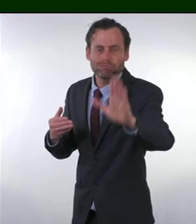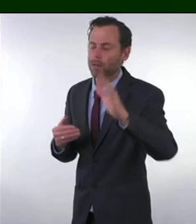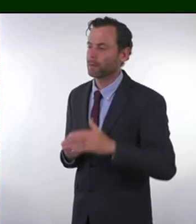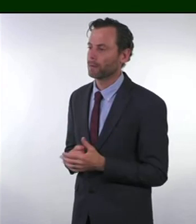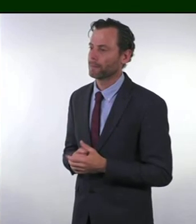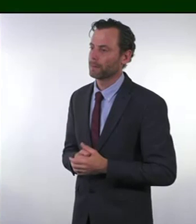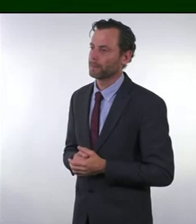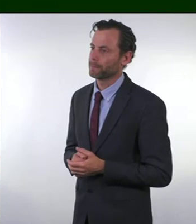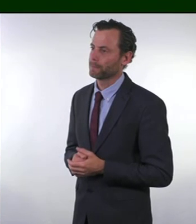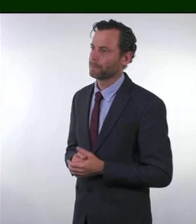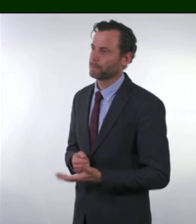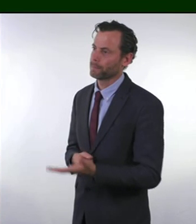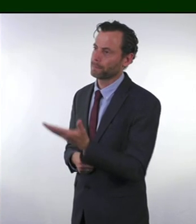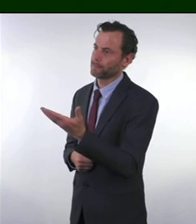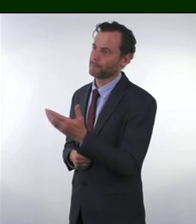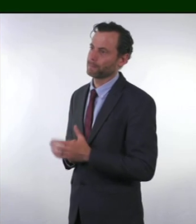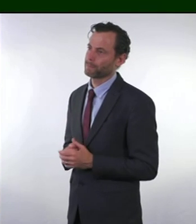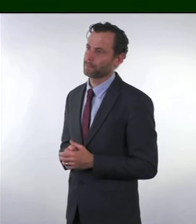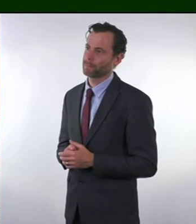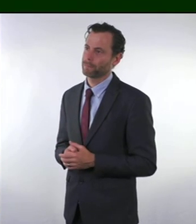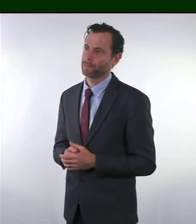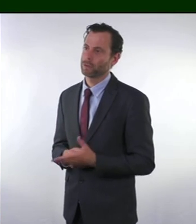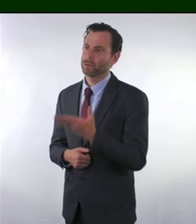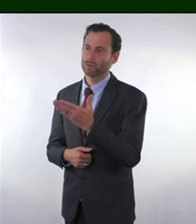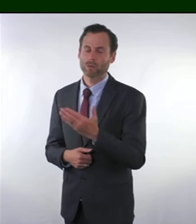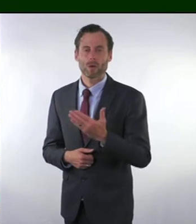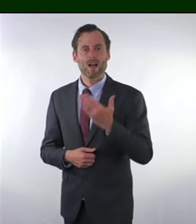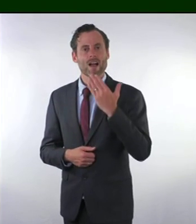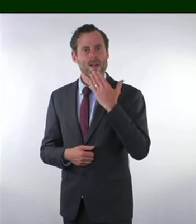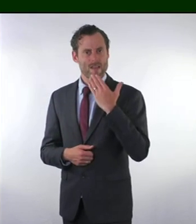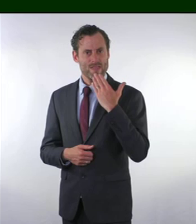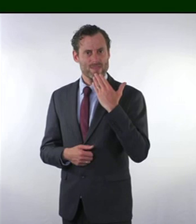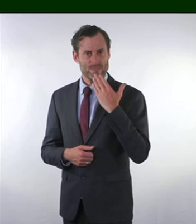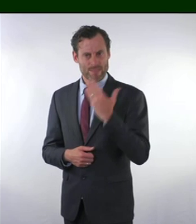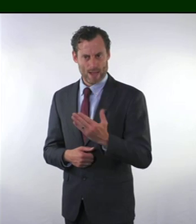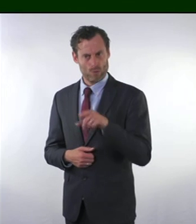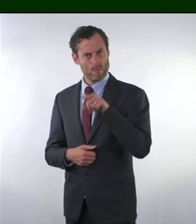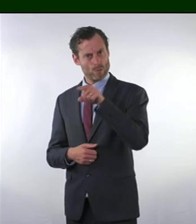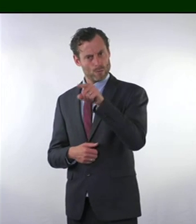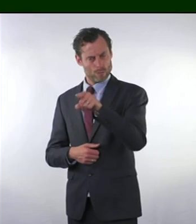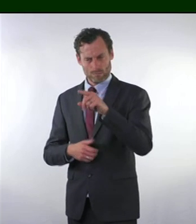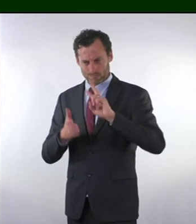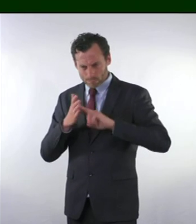I thank the Prime Minister for getting things moving on the disclosure and barring scheme.